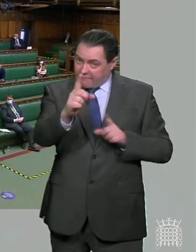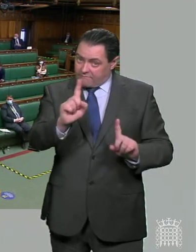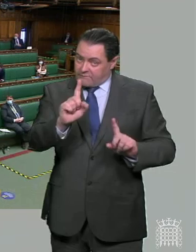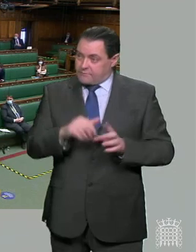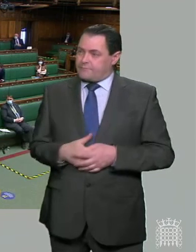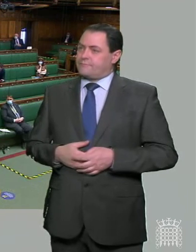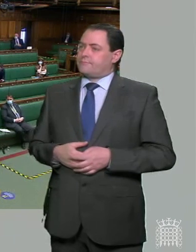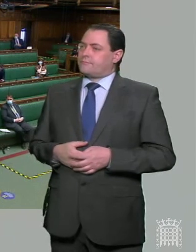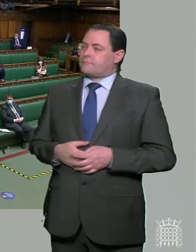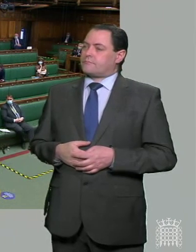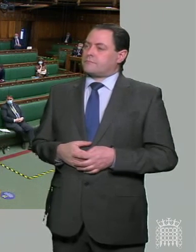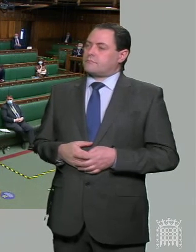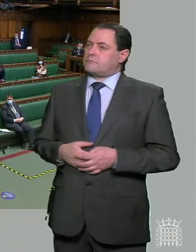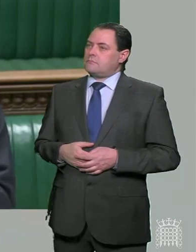Politics, Prime Minister—